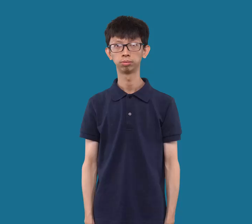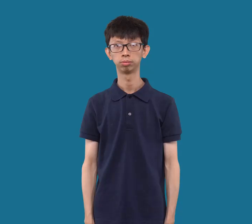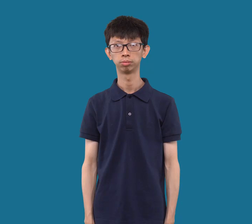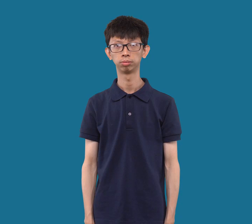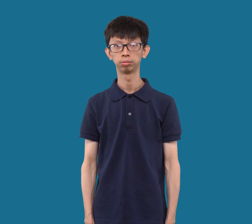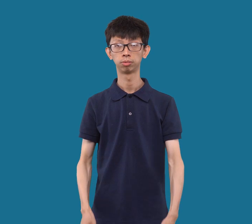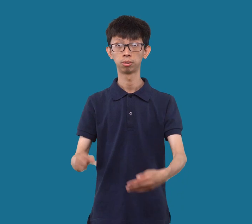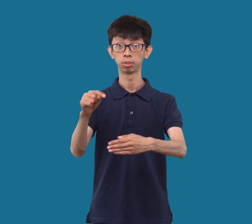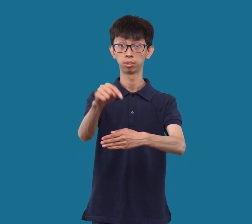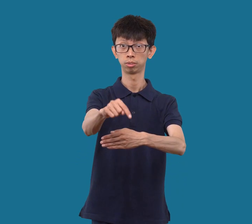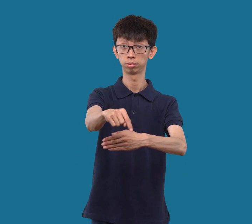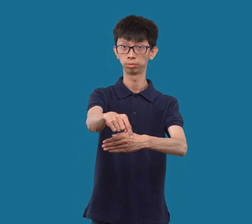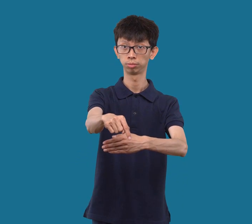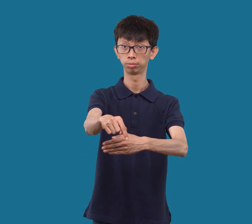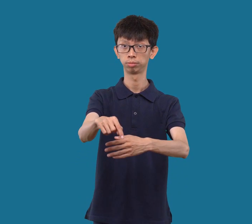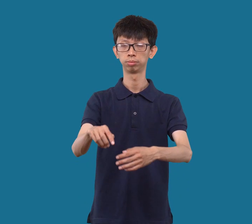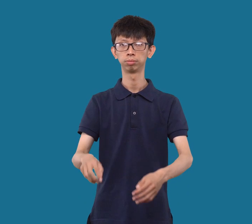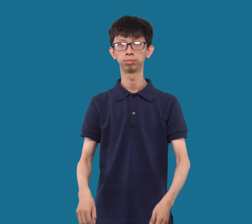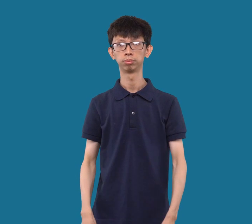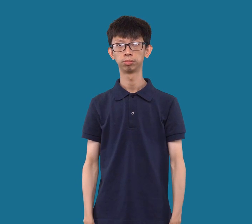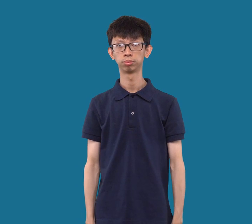đằng trước